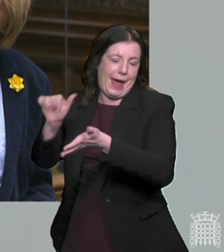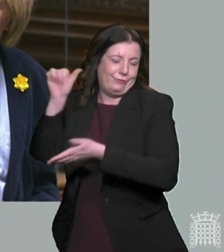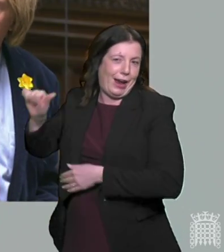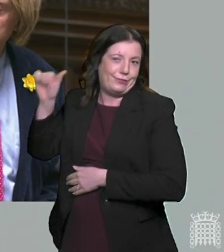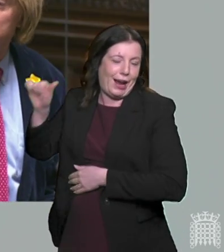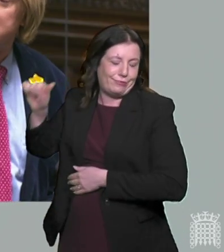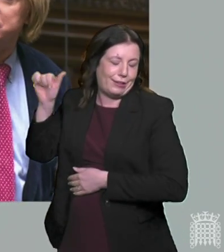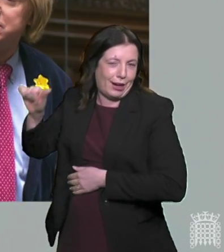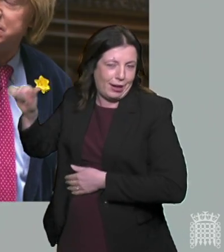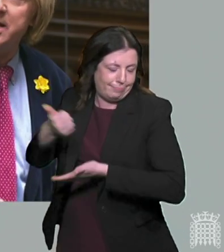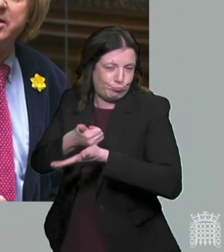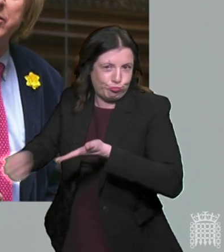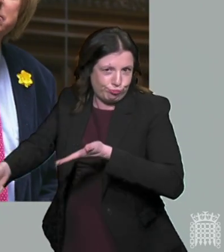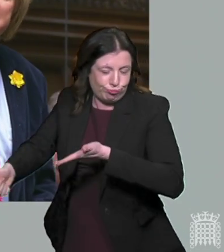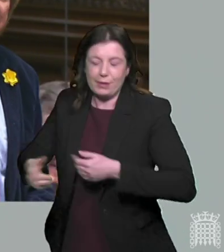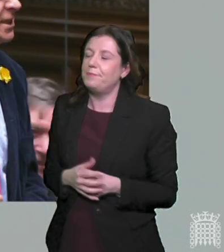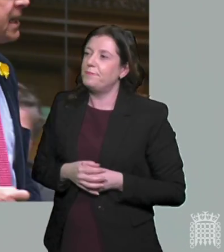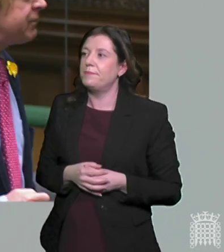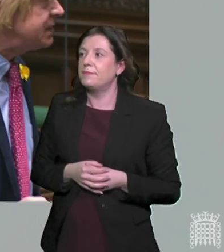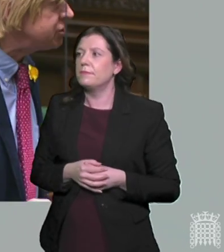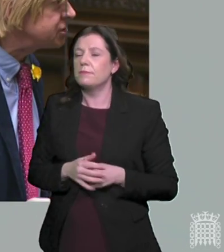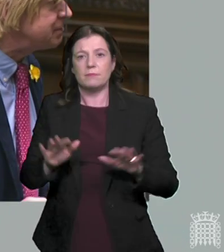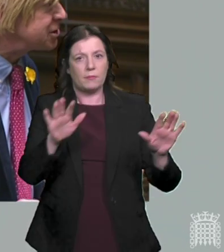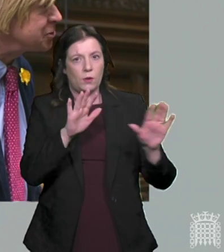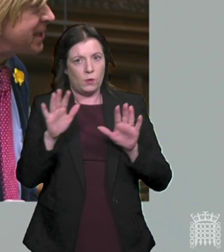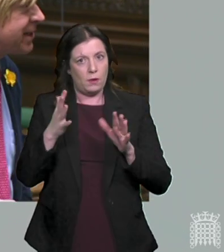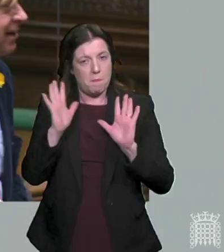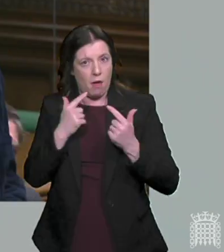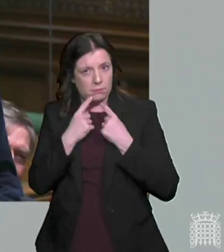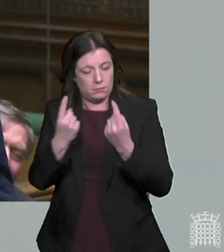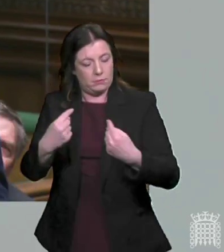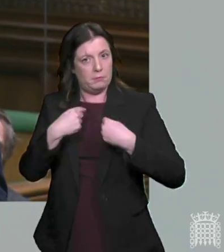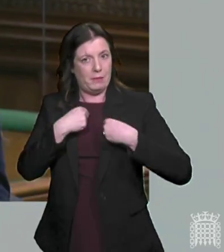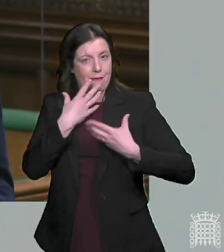I declare an interest here, Mr Speaker.